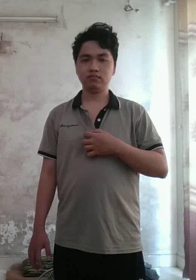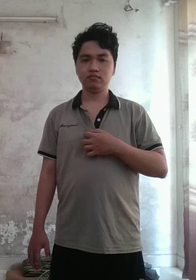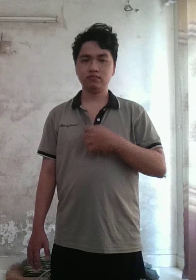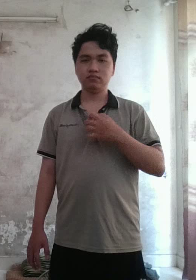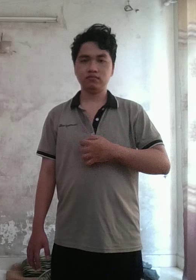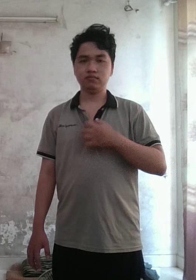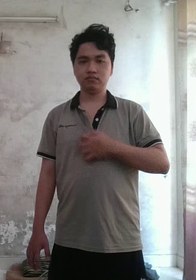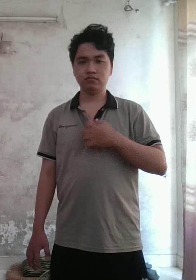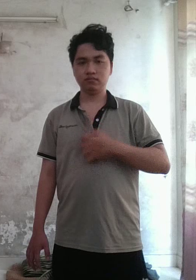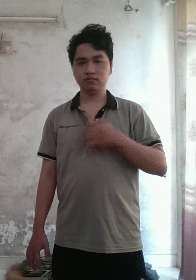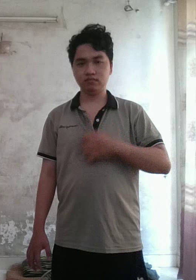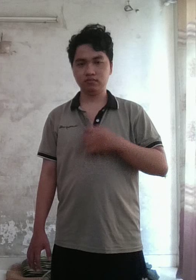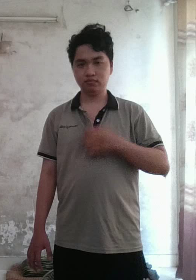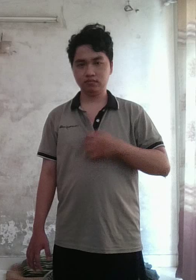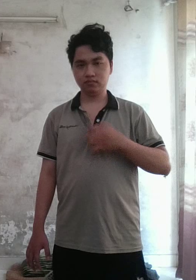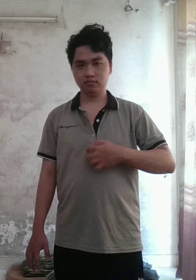ghen